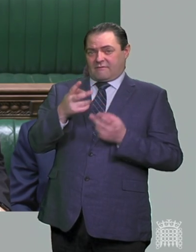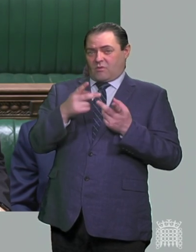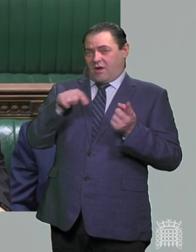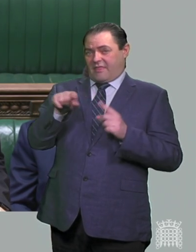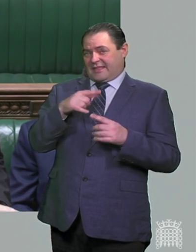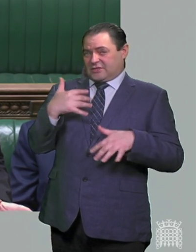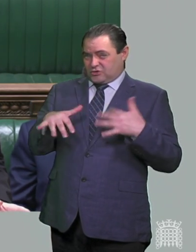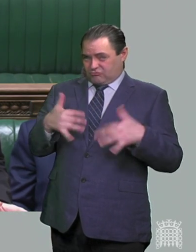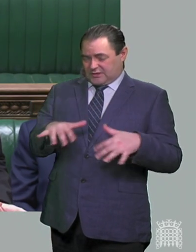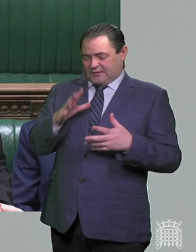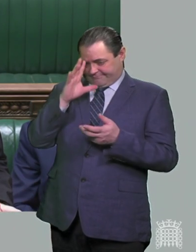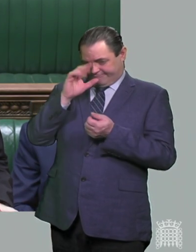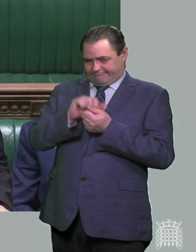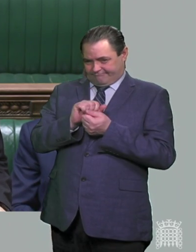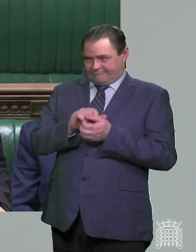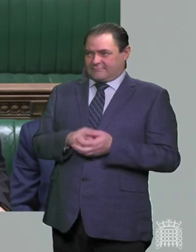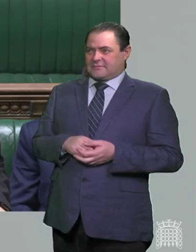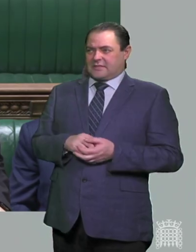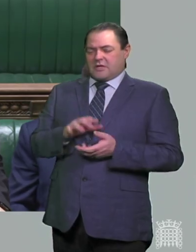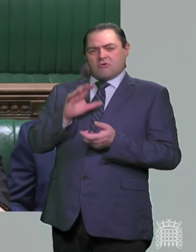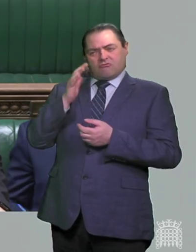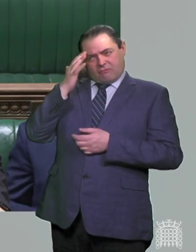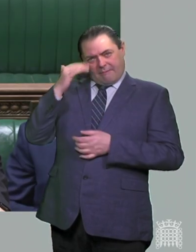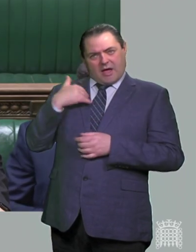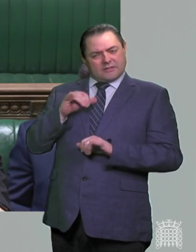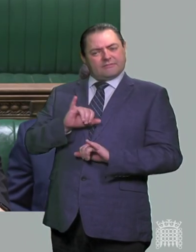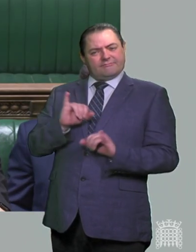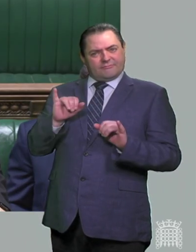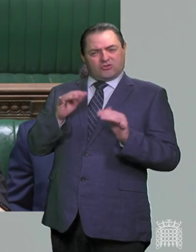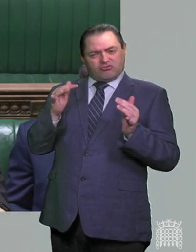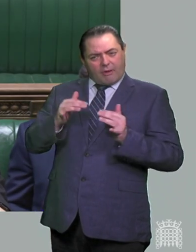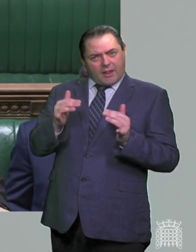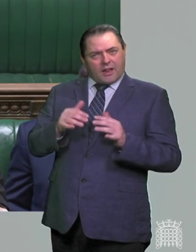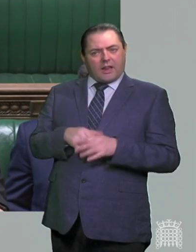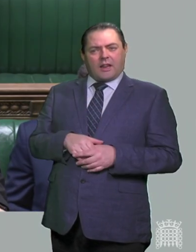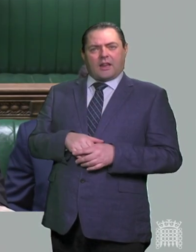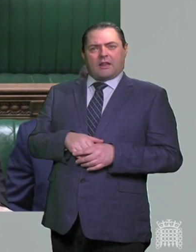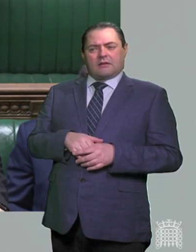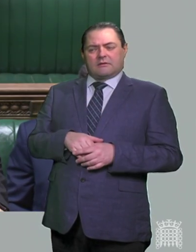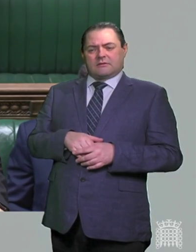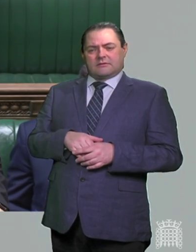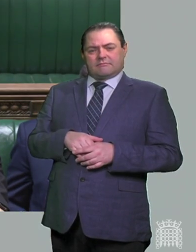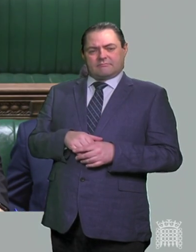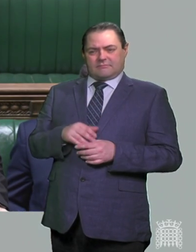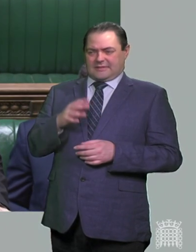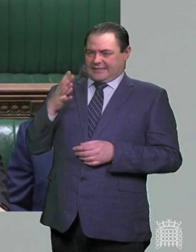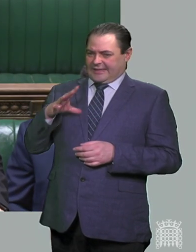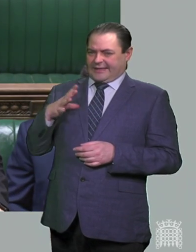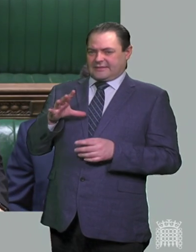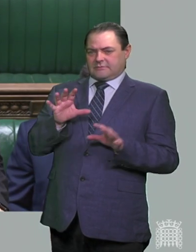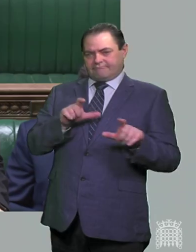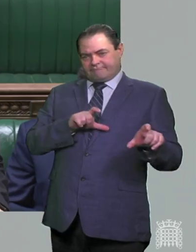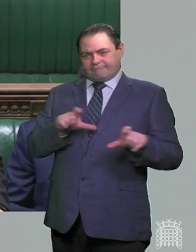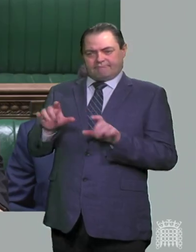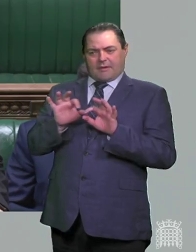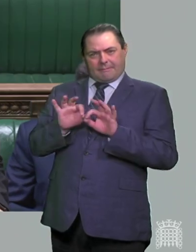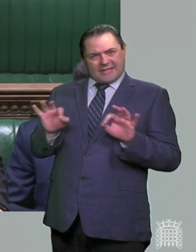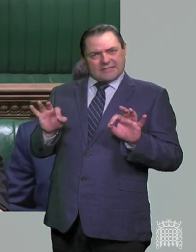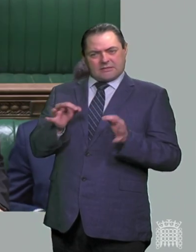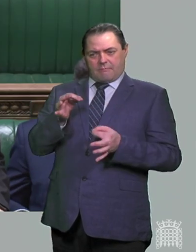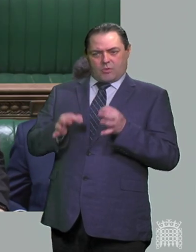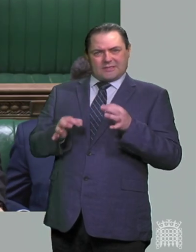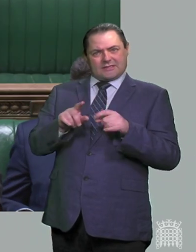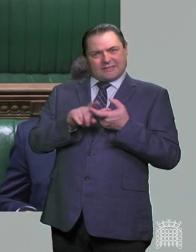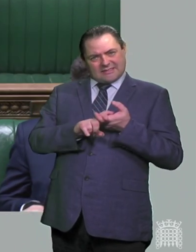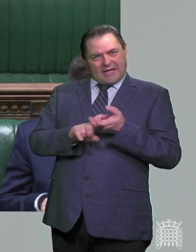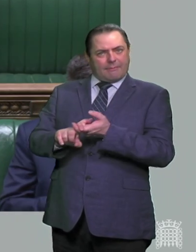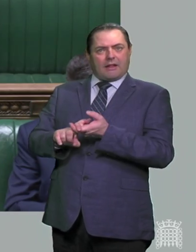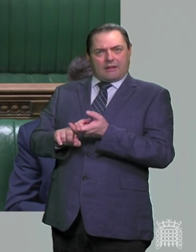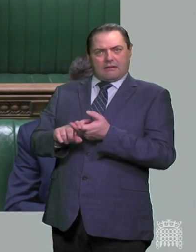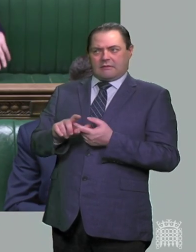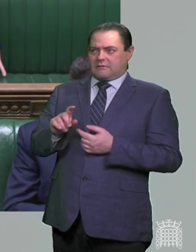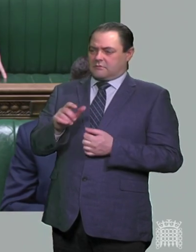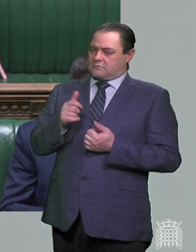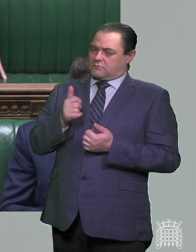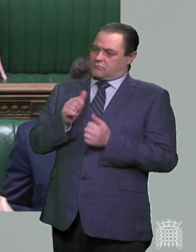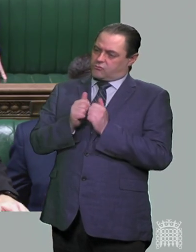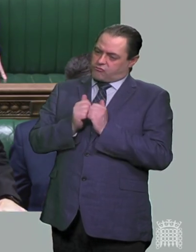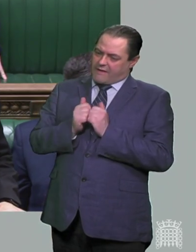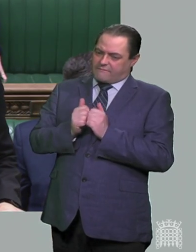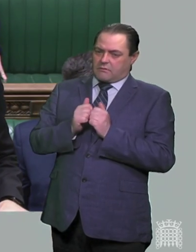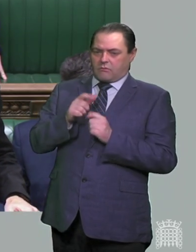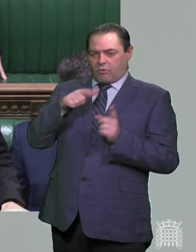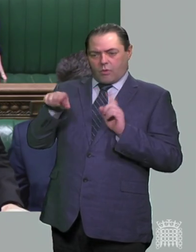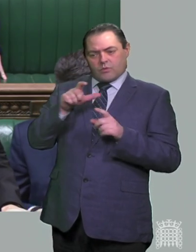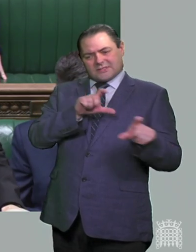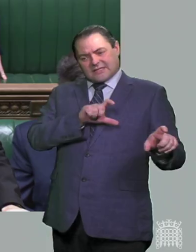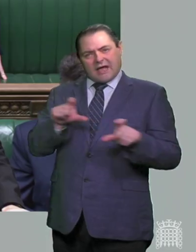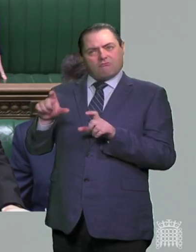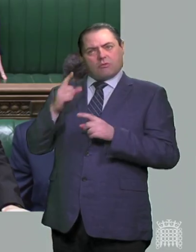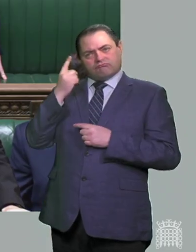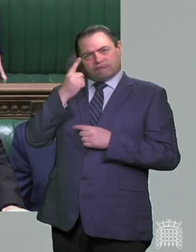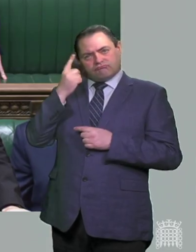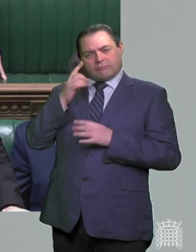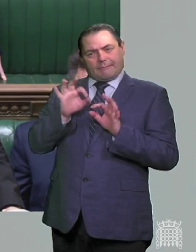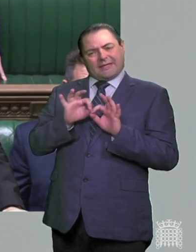It is a reminder of the terrible cost of the troubles and of the vital importance of maintaining peace and improving political stability in Northern Ireland, and I am grateful to all those who continue to promote peace and reconciliation in our society.